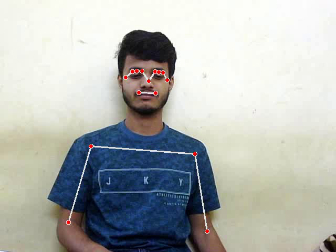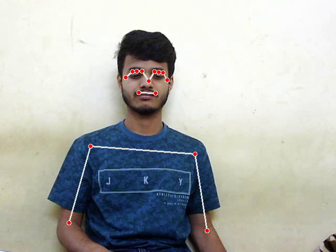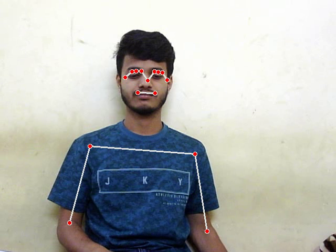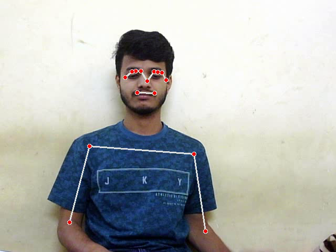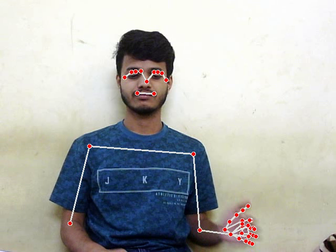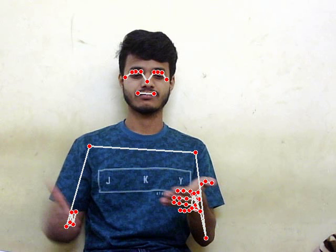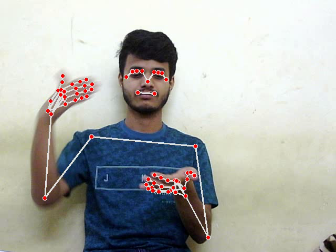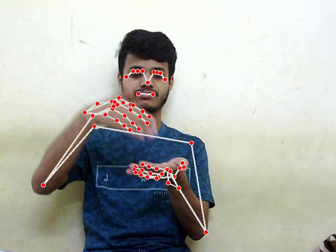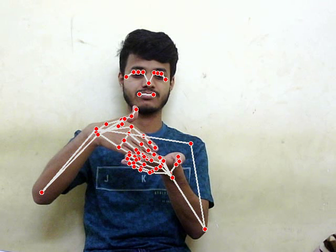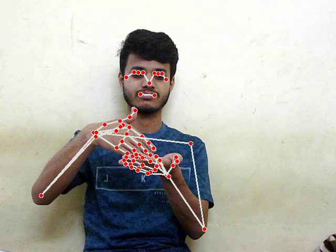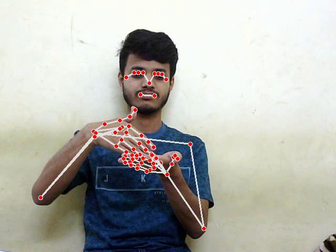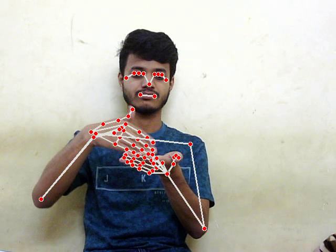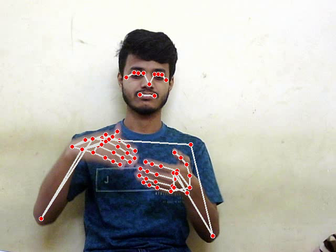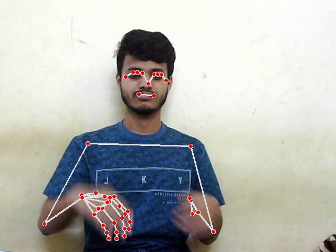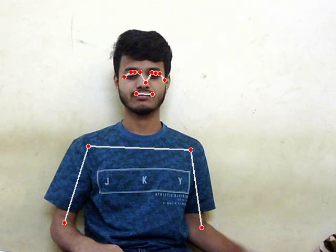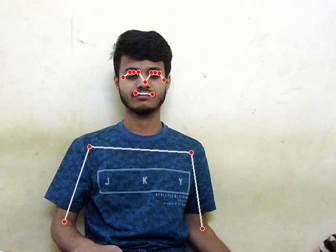again